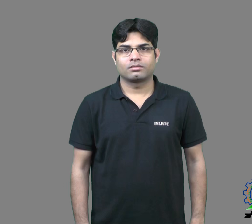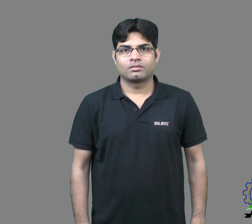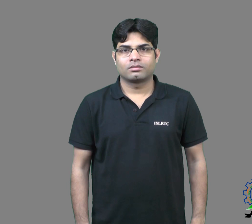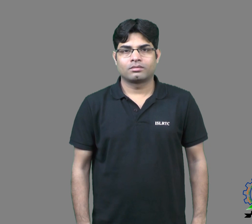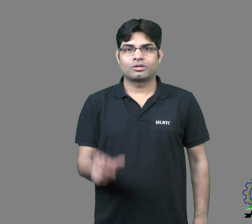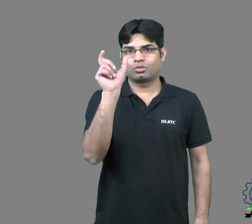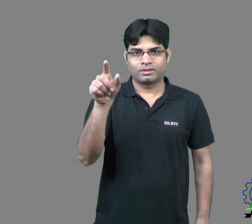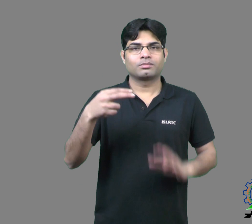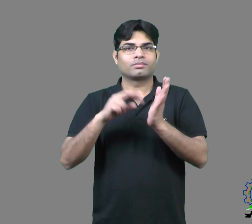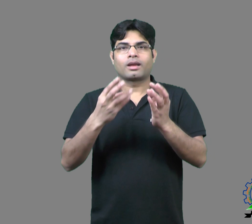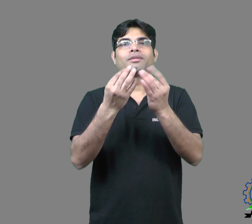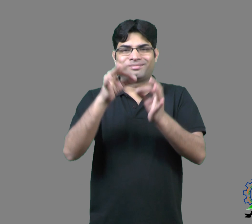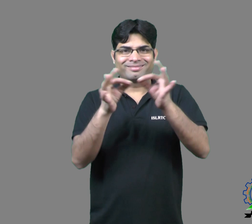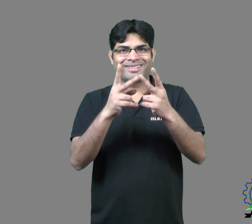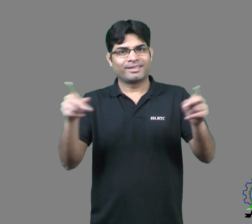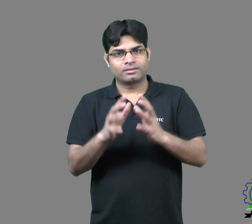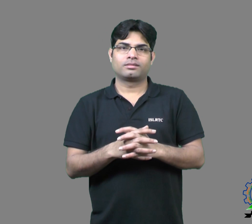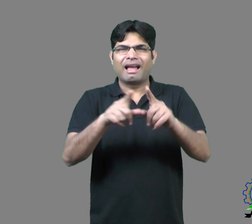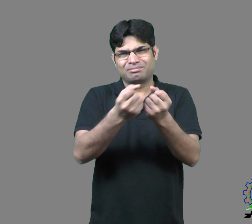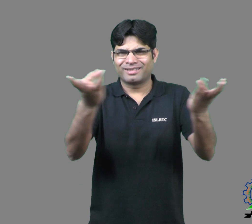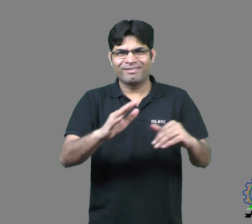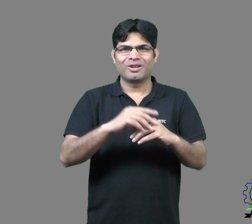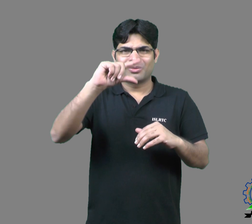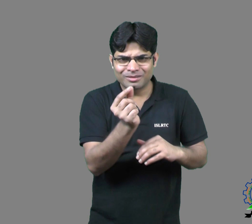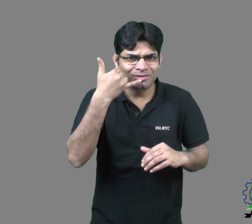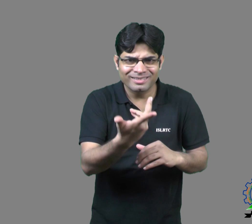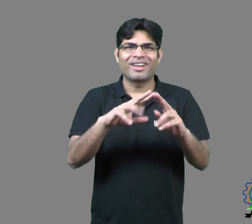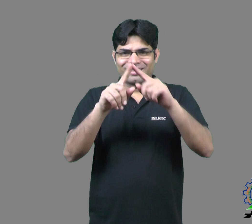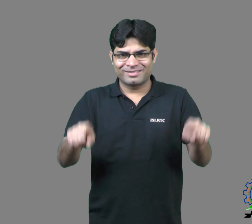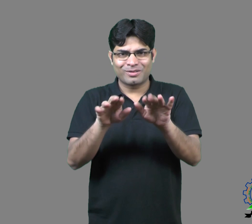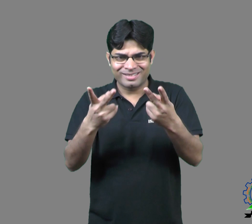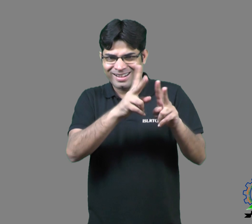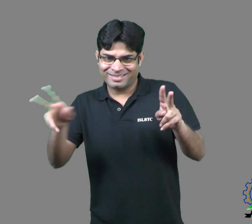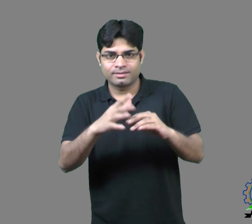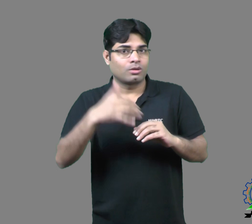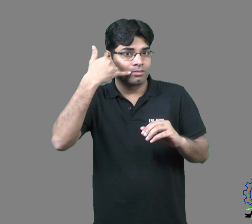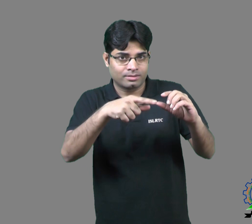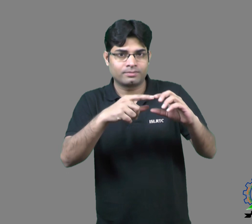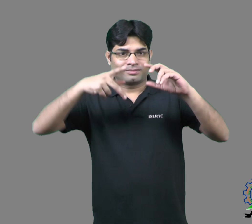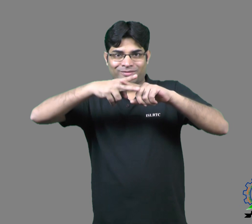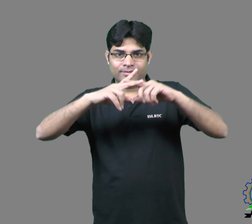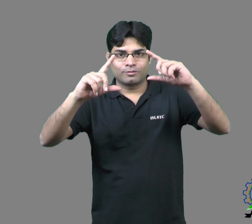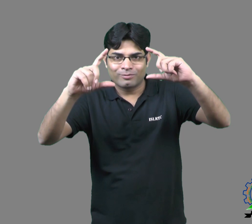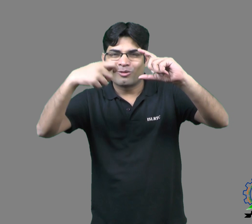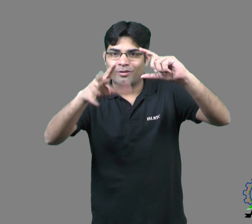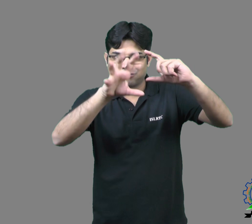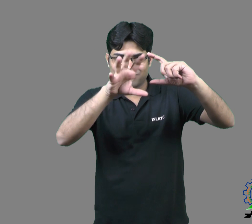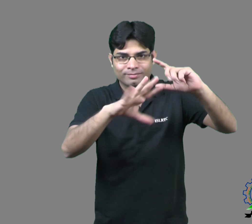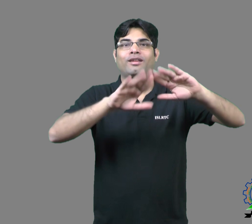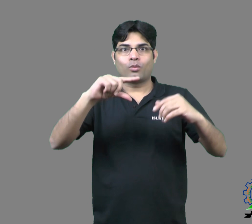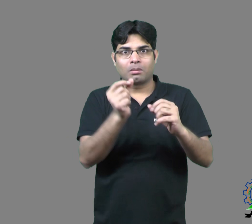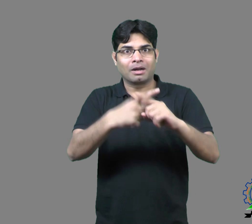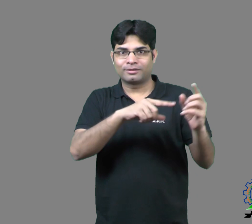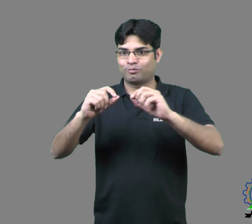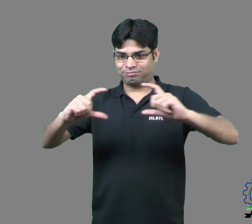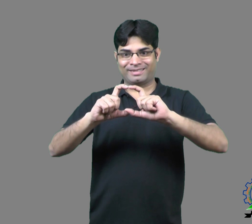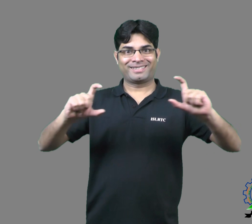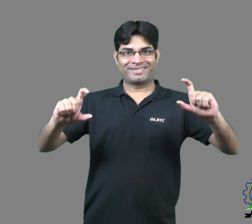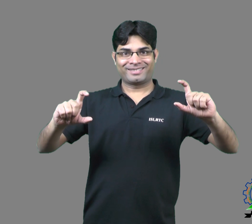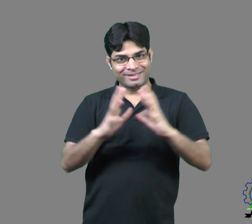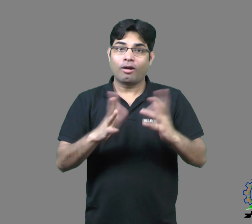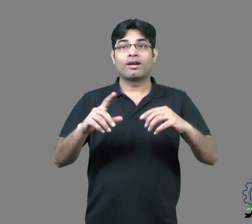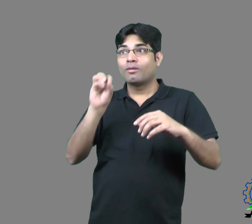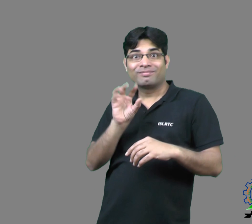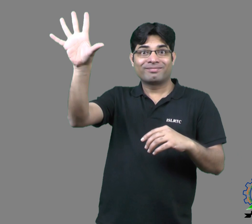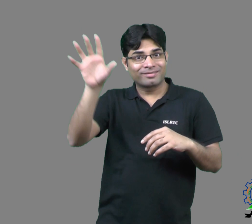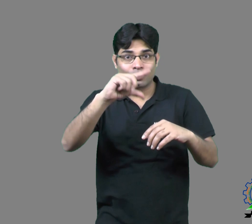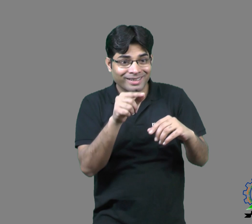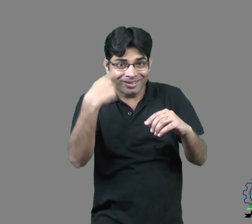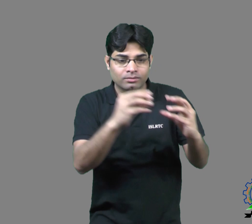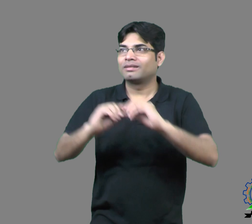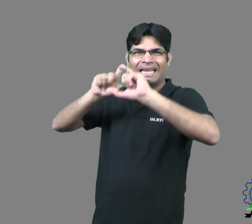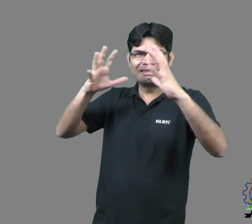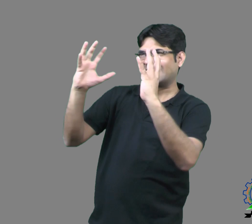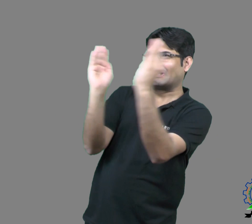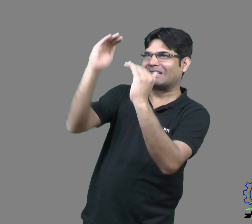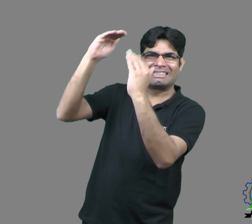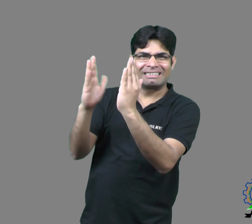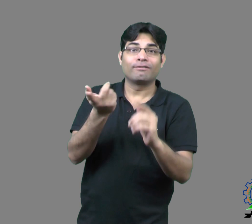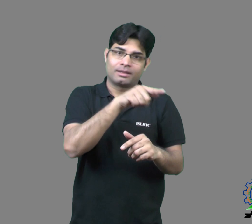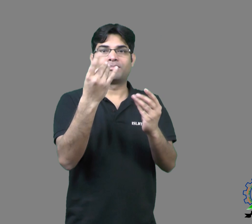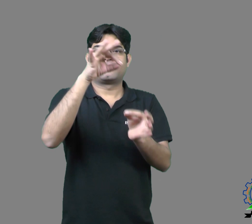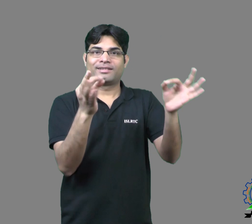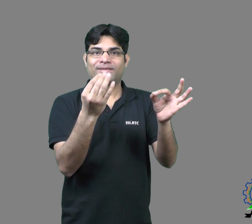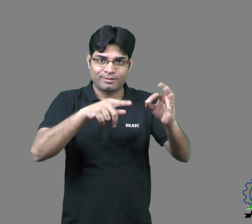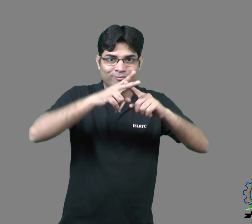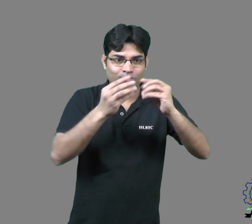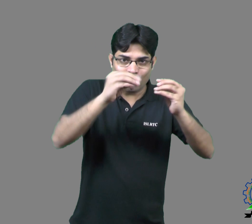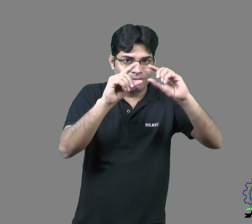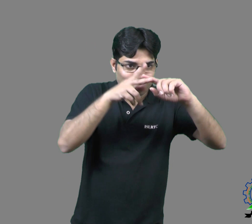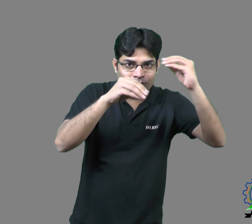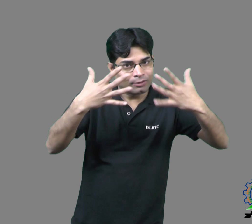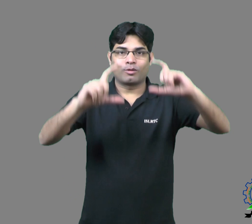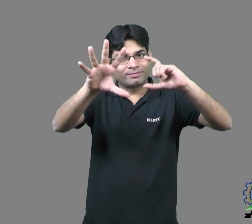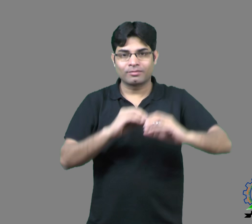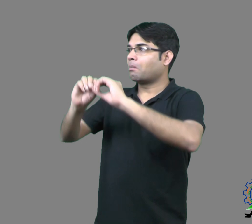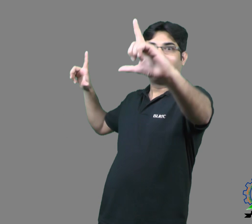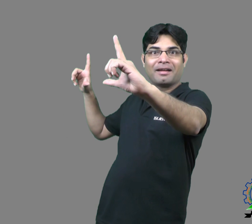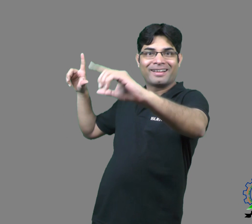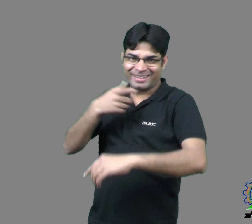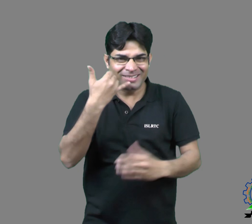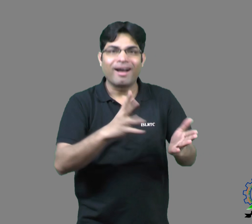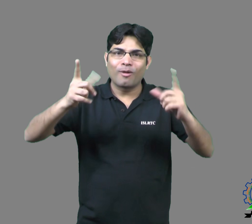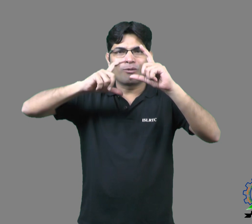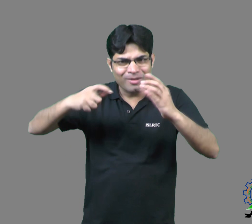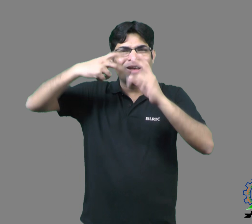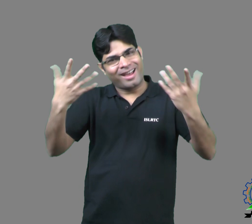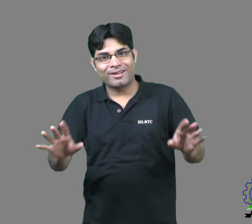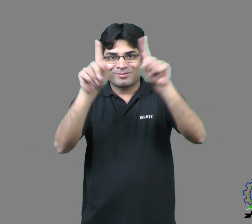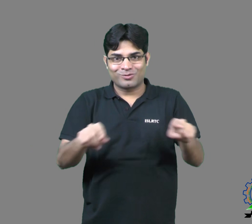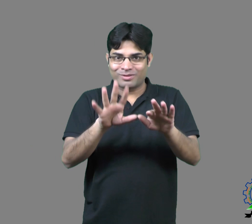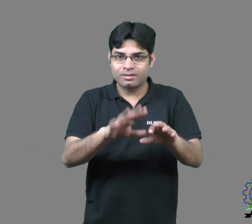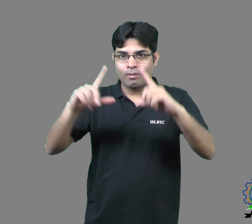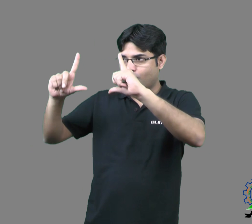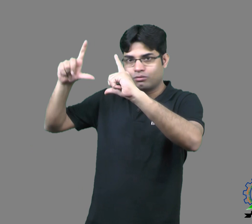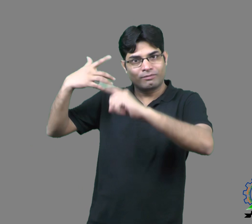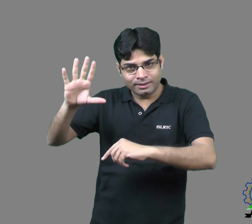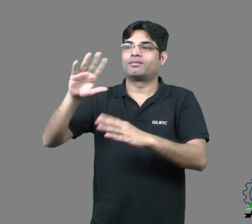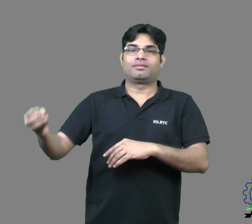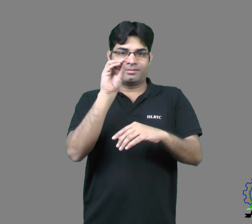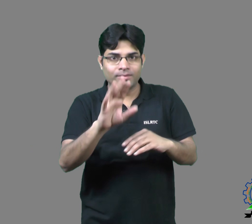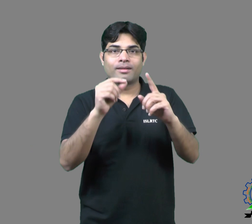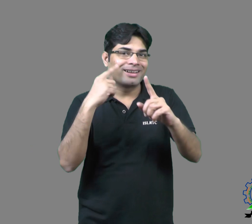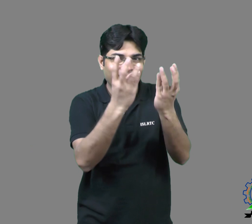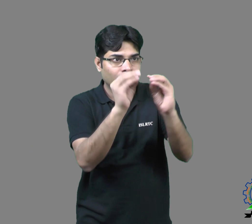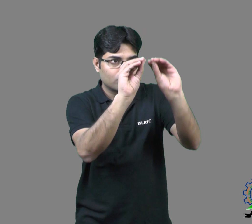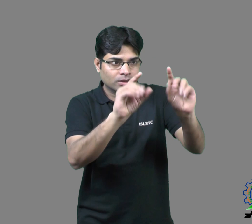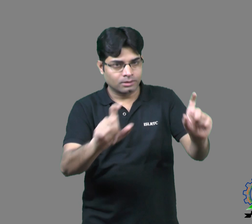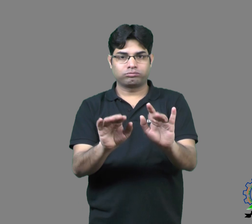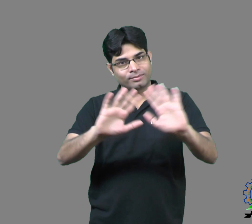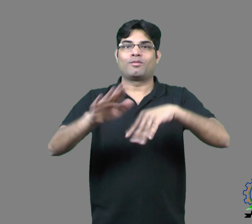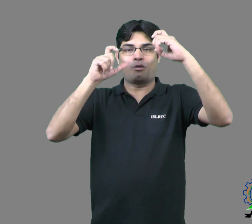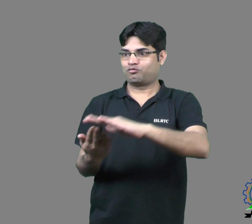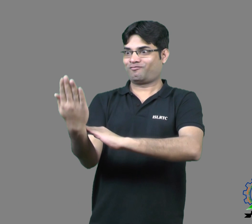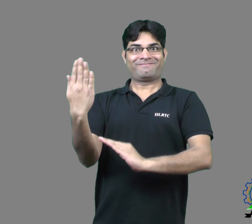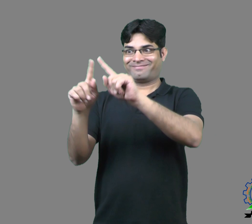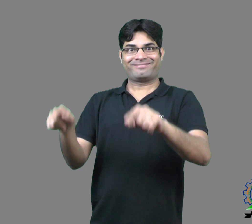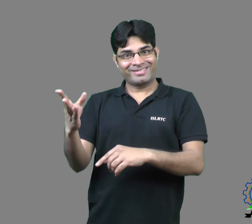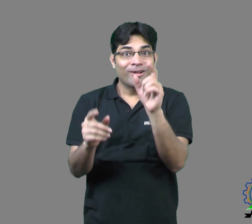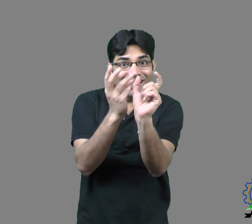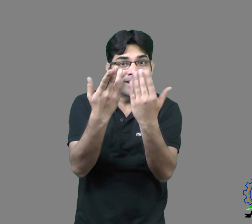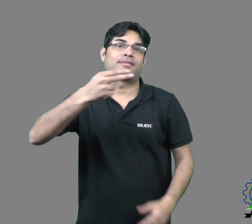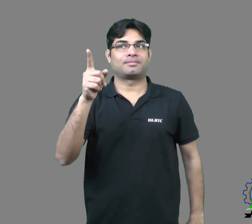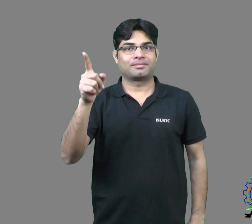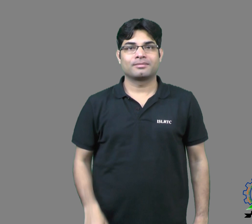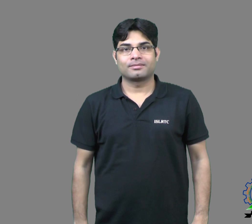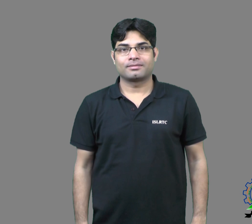Ppi (Pixels per Inch)